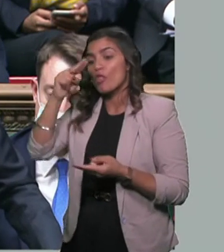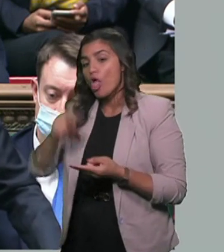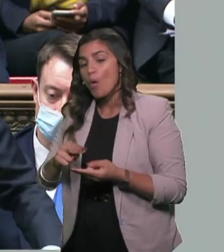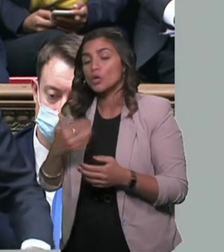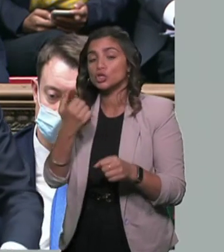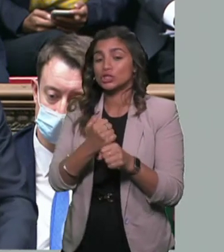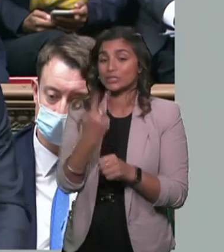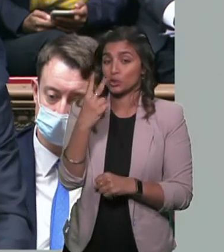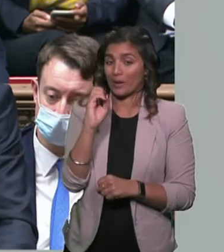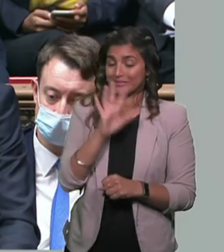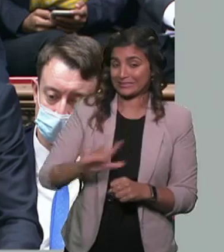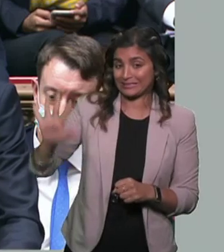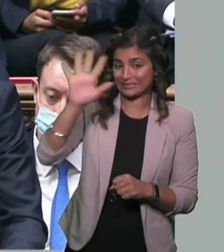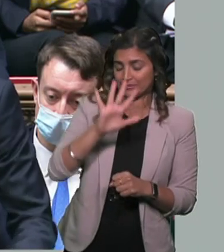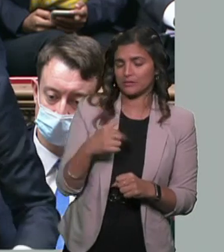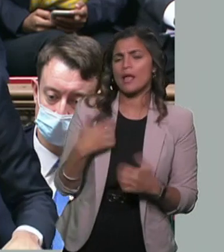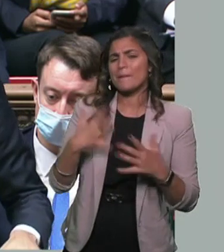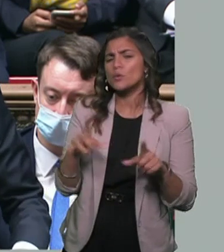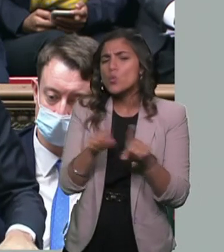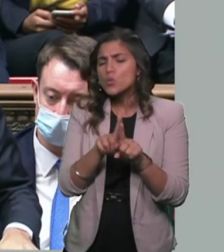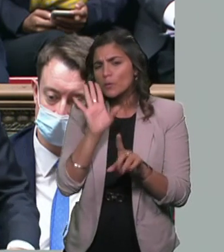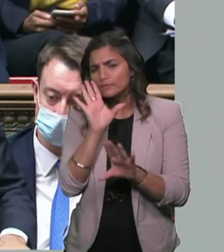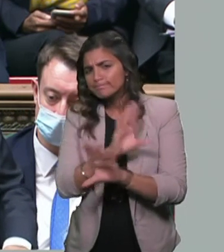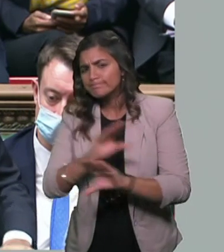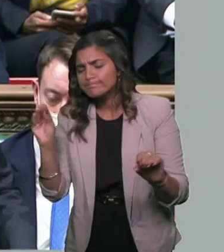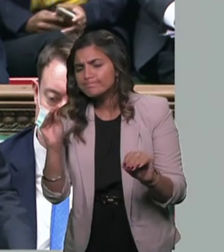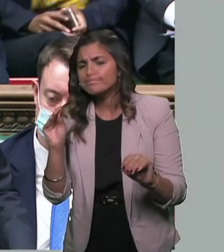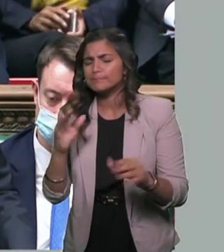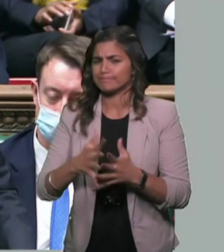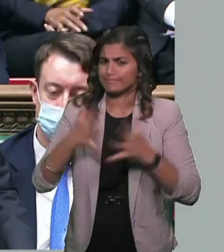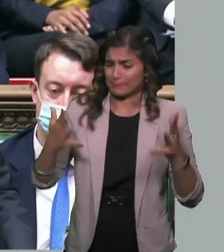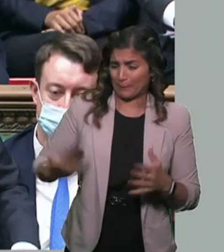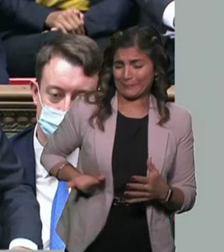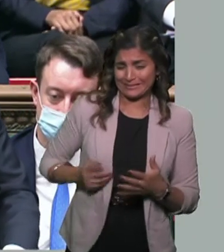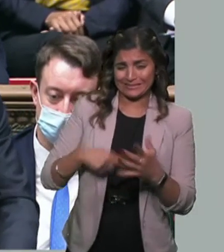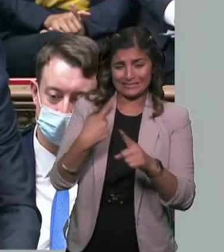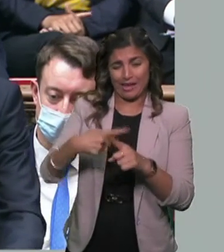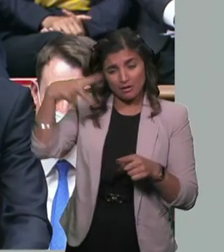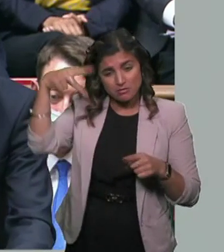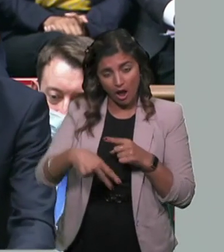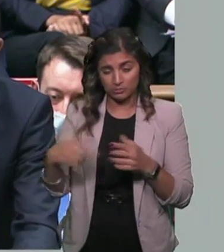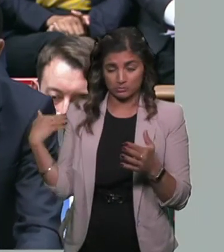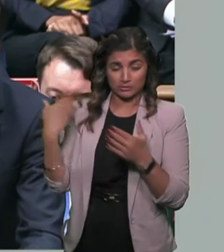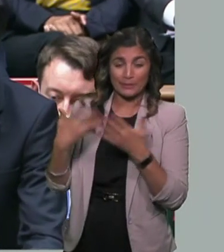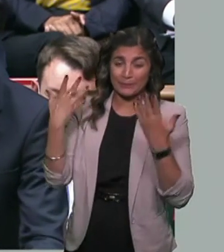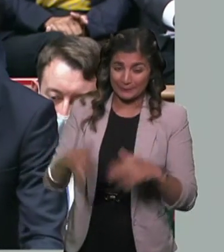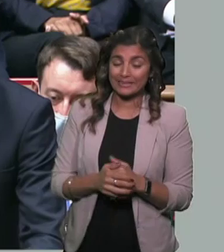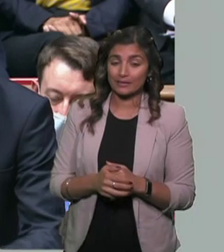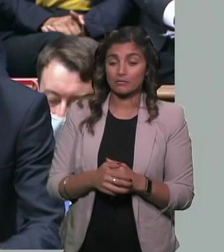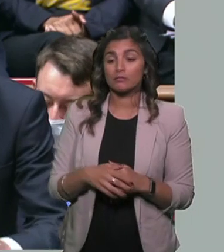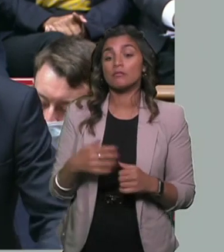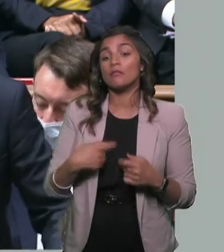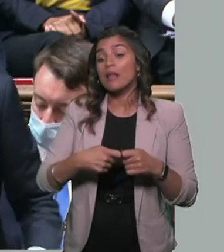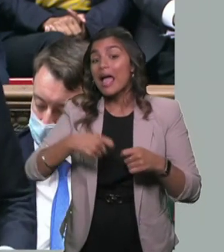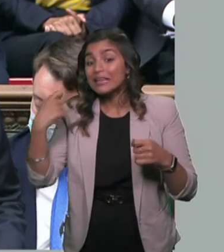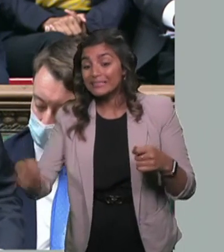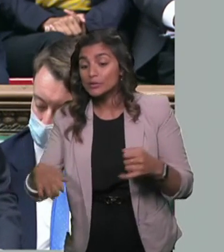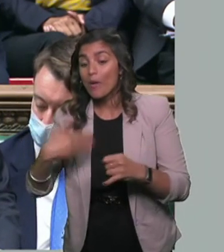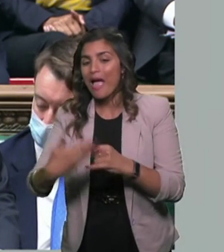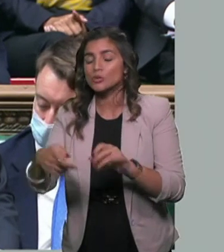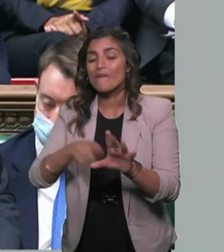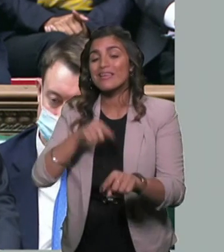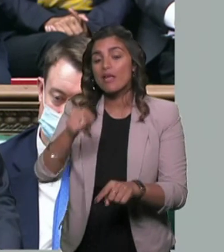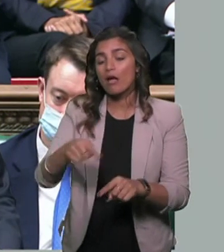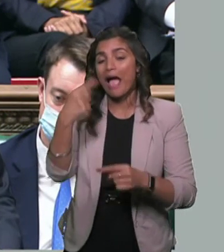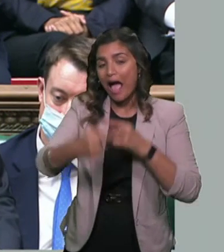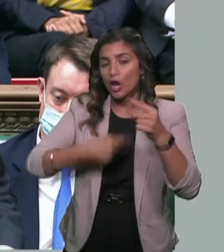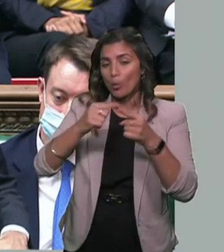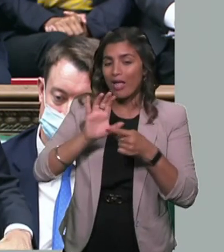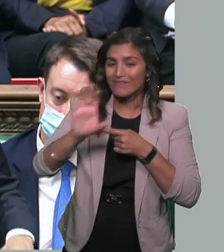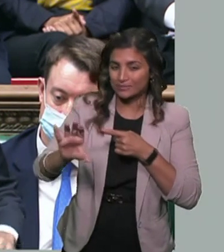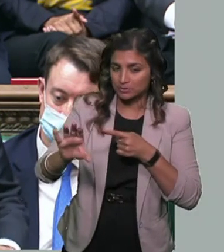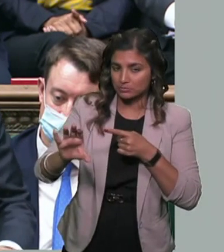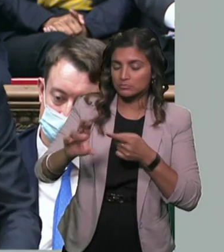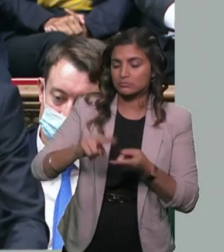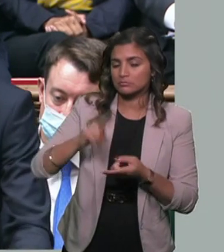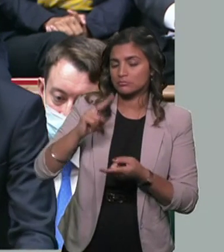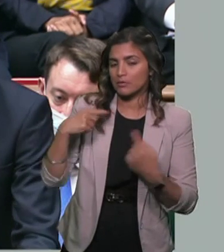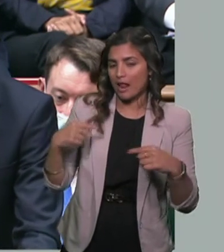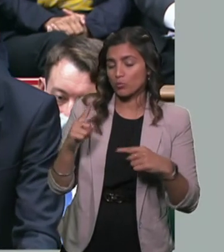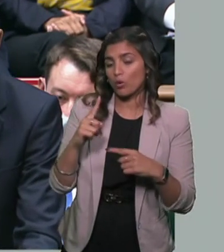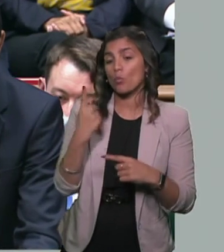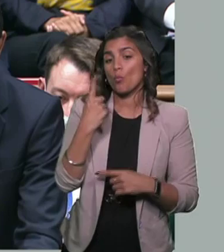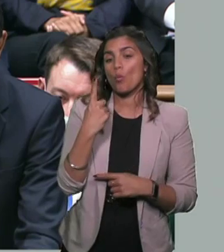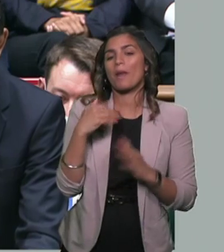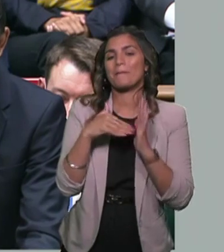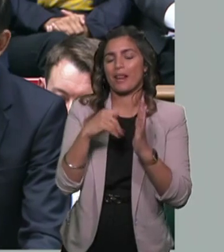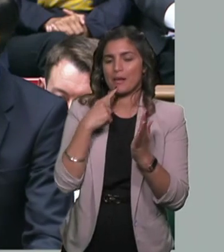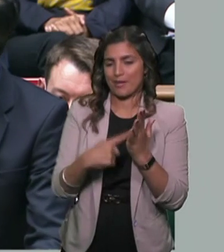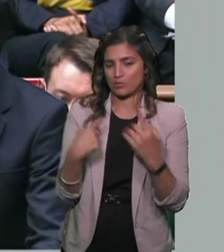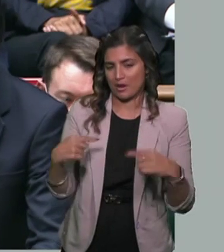Alongside, I introduced the new super deduction—the biggest business tax cut in modern British history—and extended, to the end of this year, the annual investment allowance at its higher level of £1 million.